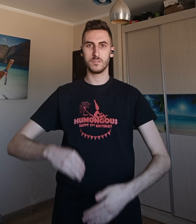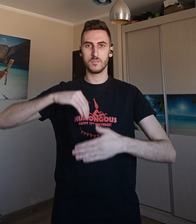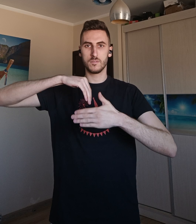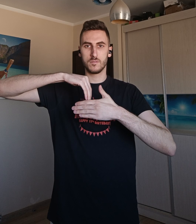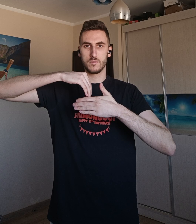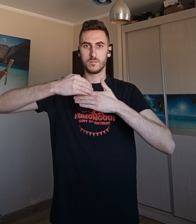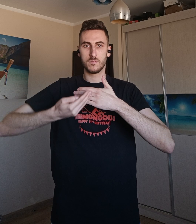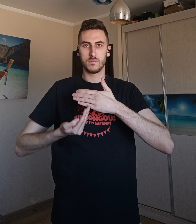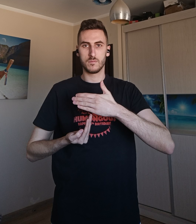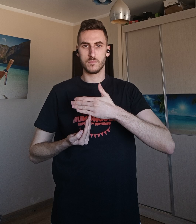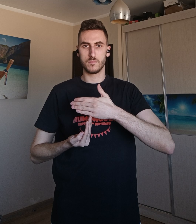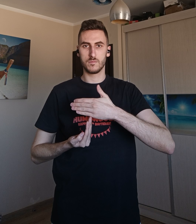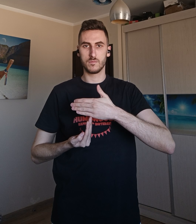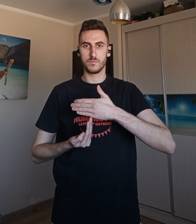לחם